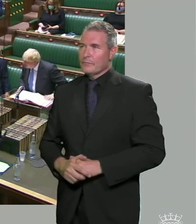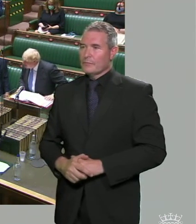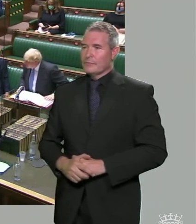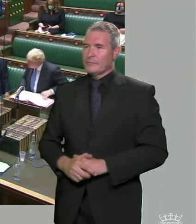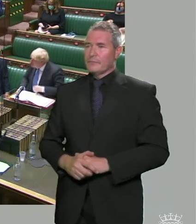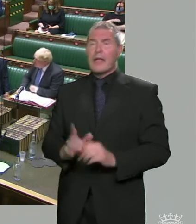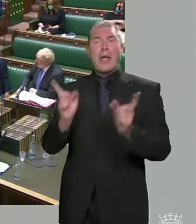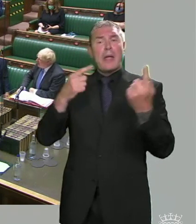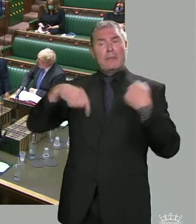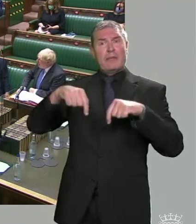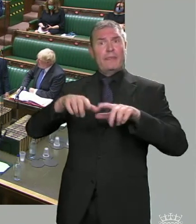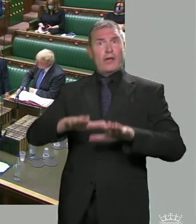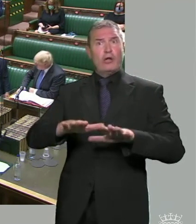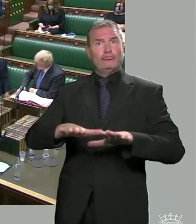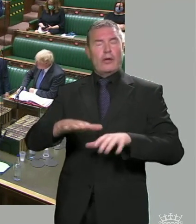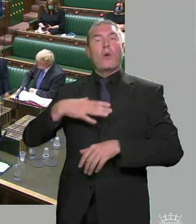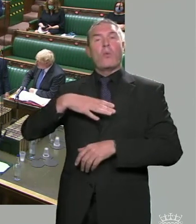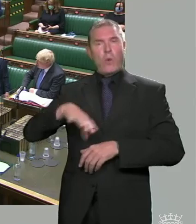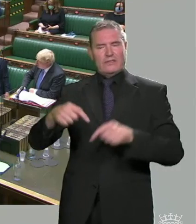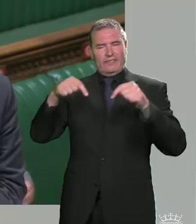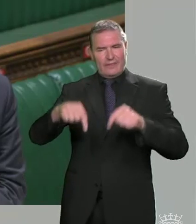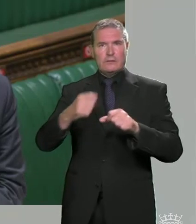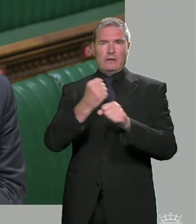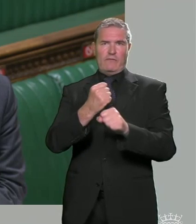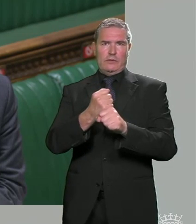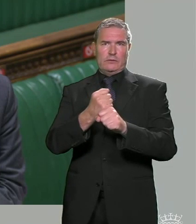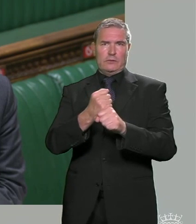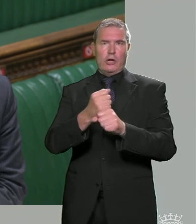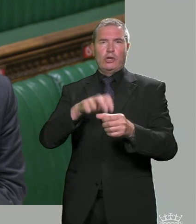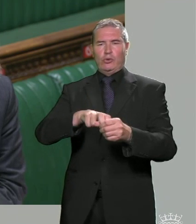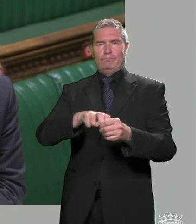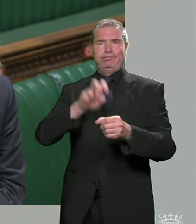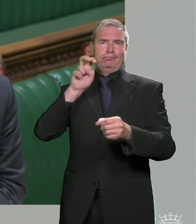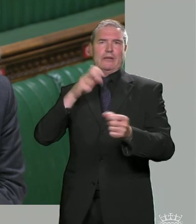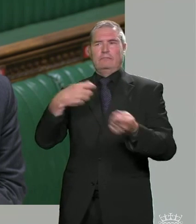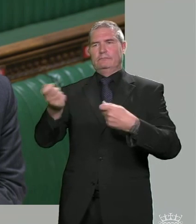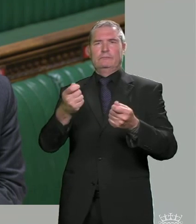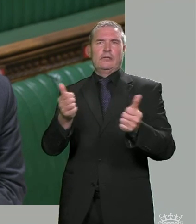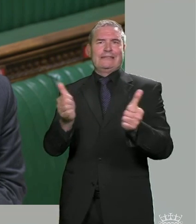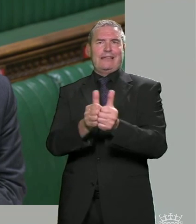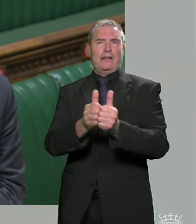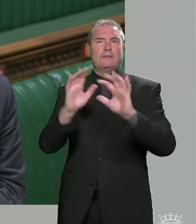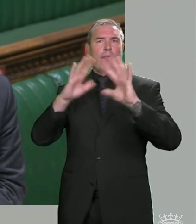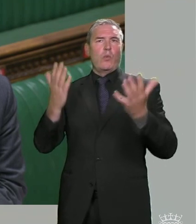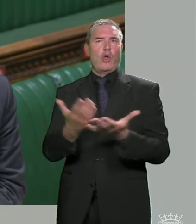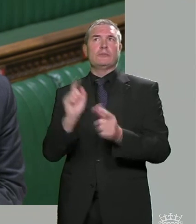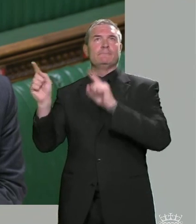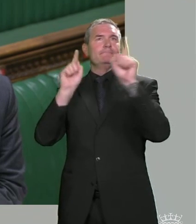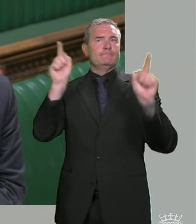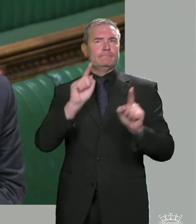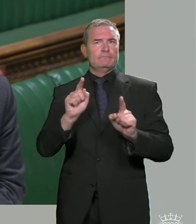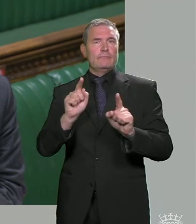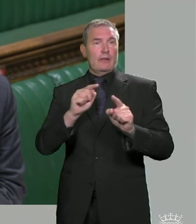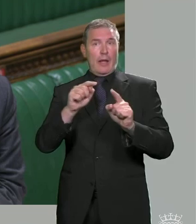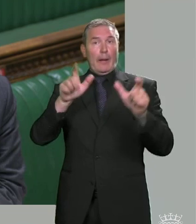The people of this country voted for this Government to get on and deliver free trade deals around the world.